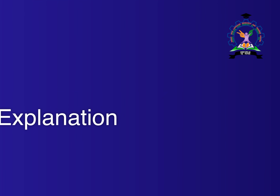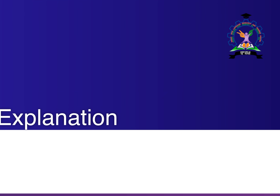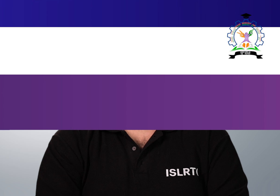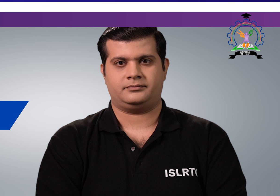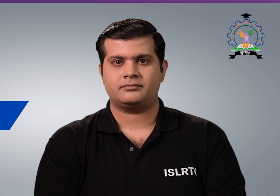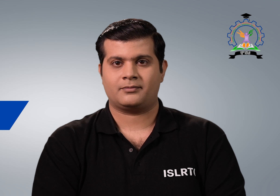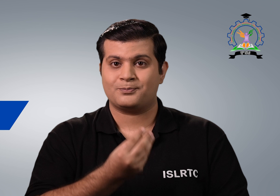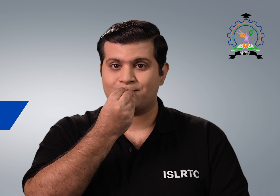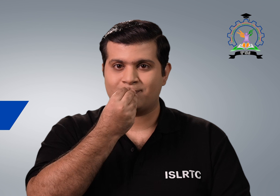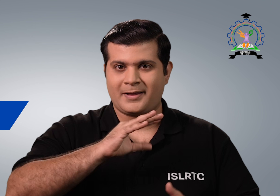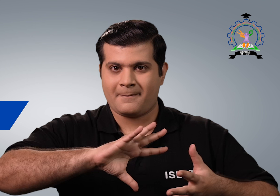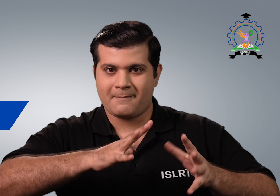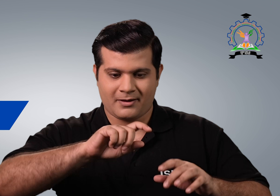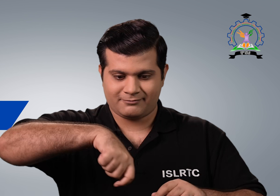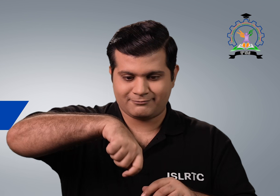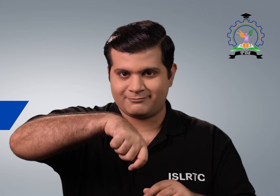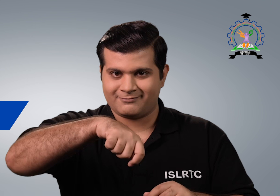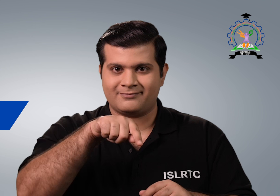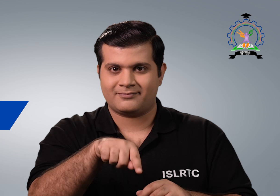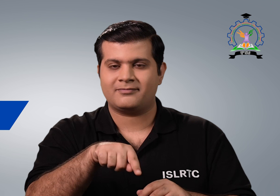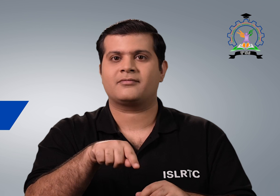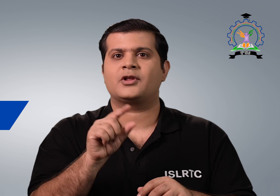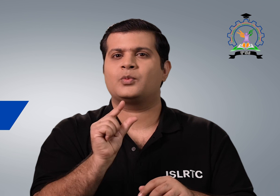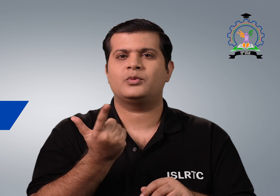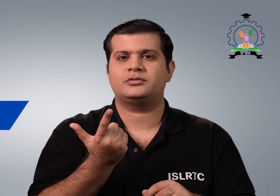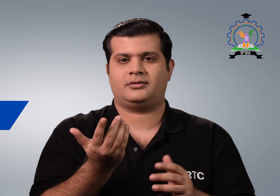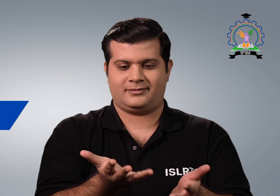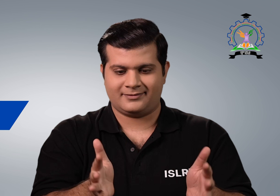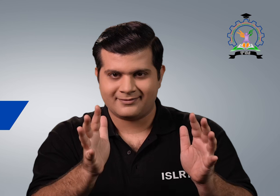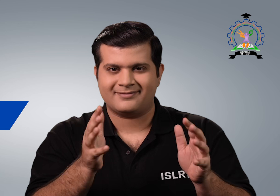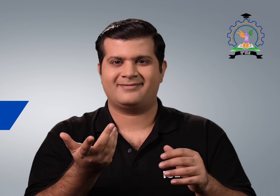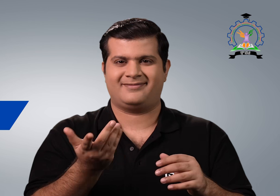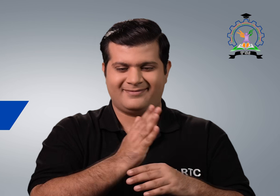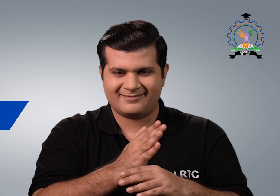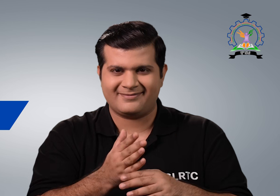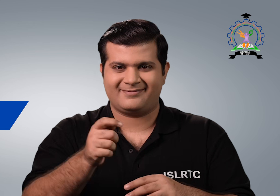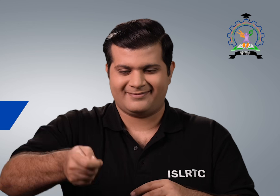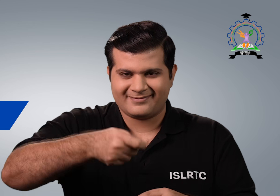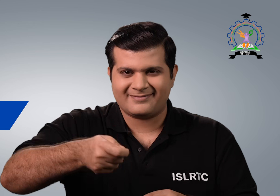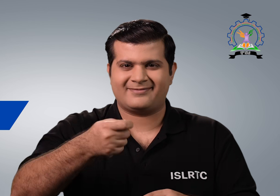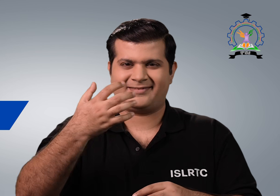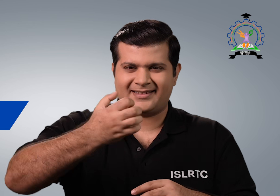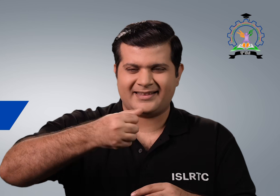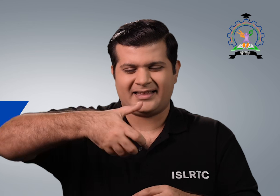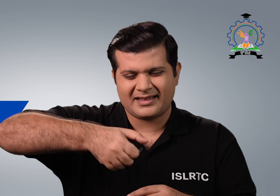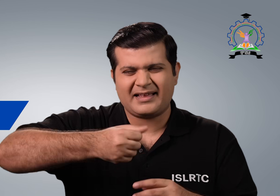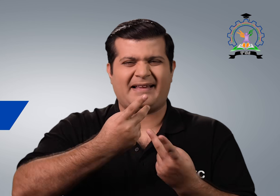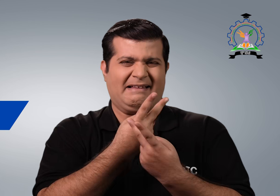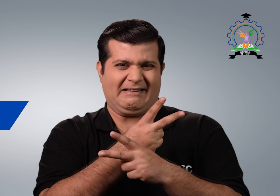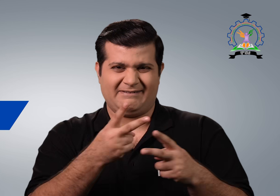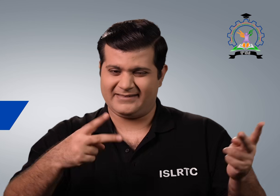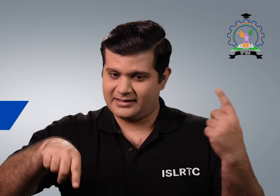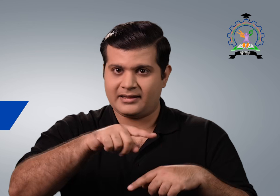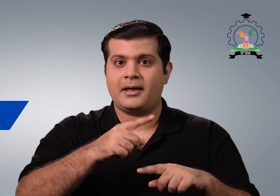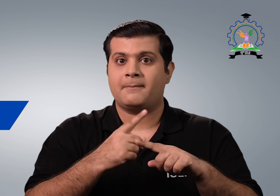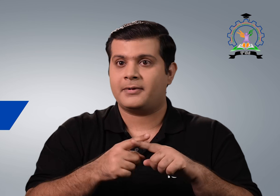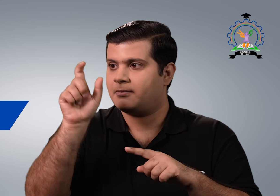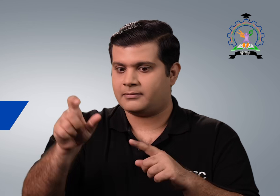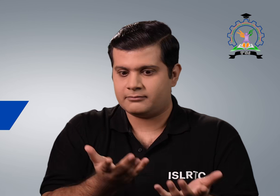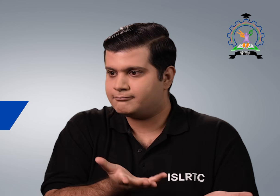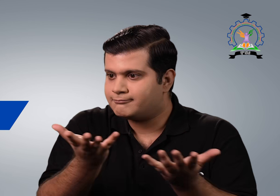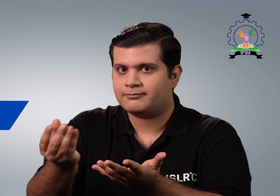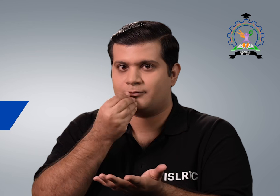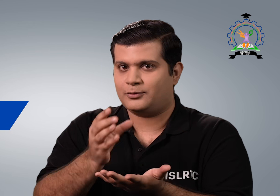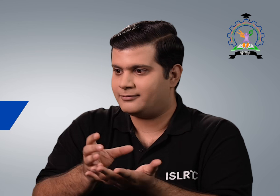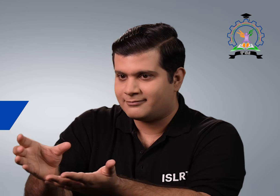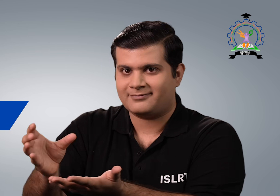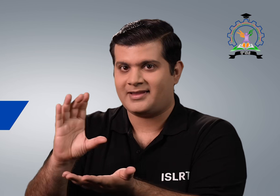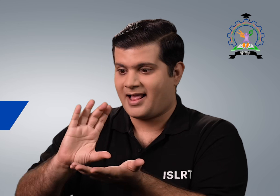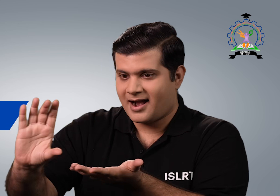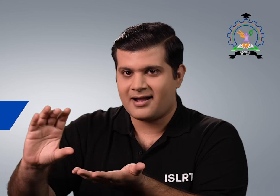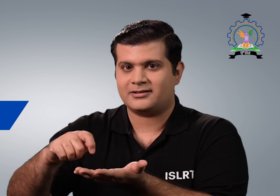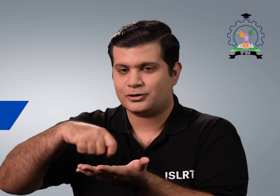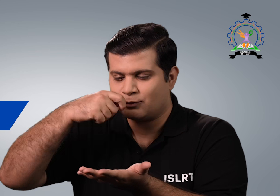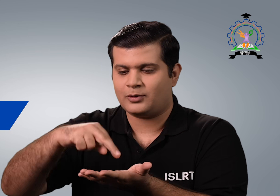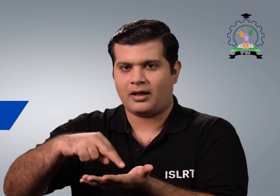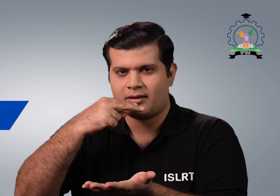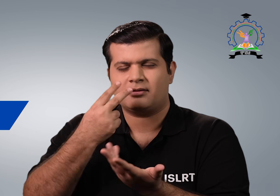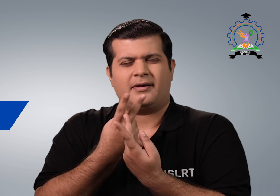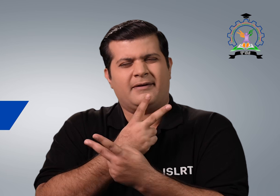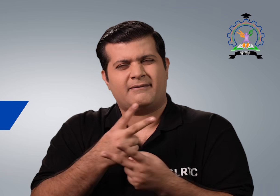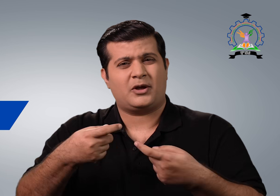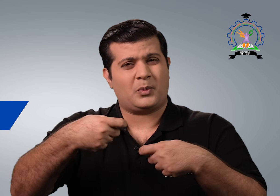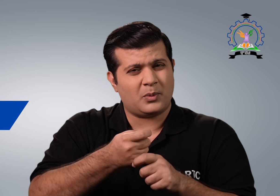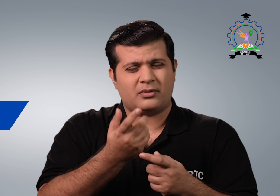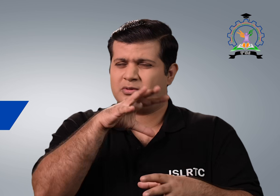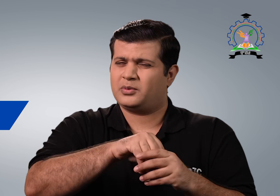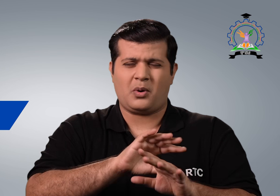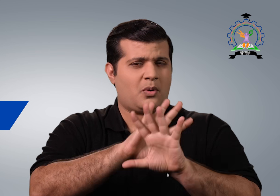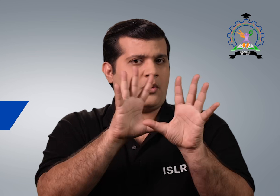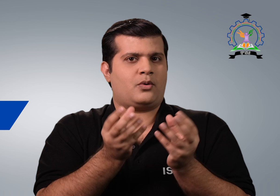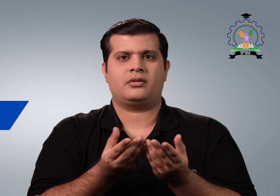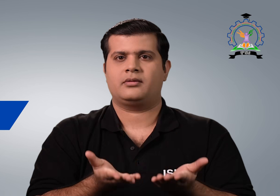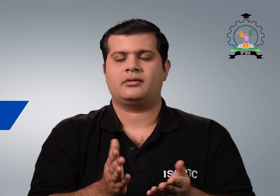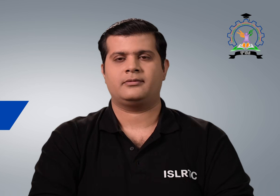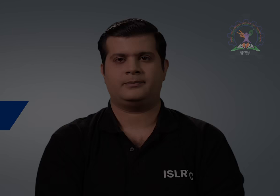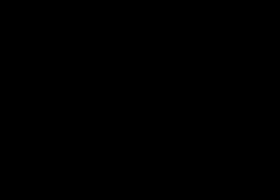Kitchenware refers to the tools, utensils, appliances, dishes, and cookware used in food preparation. It also includes the utensils that are used while serving the food.